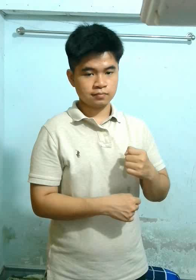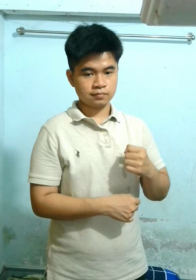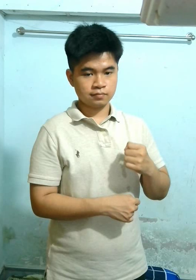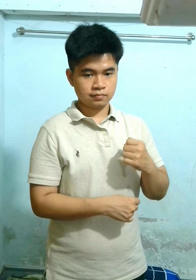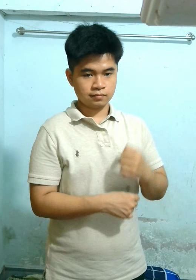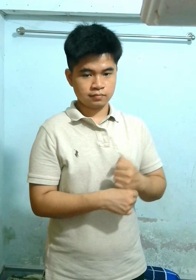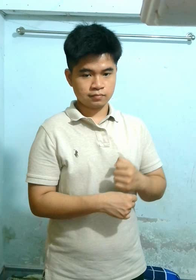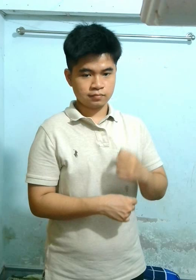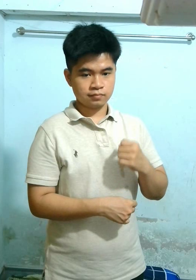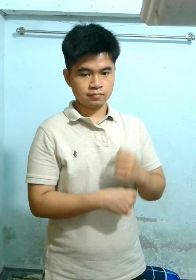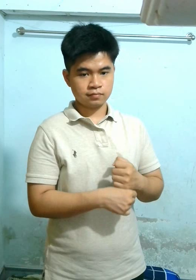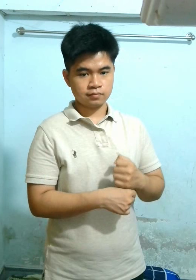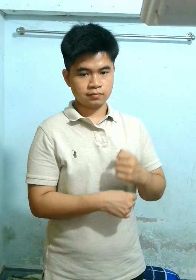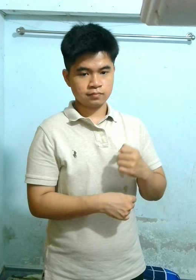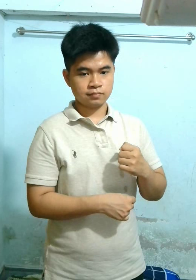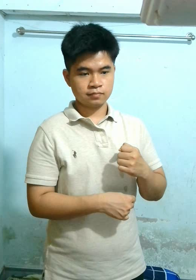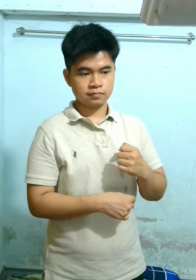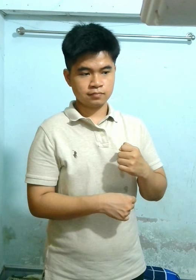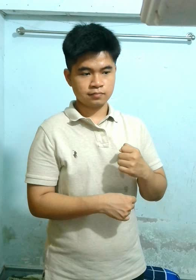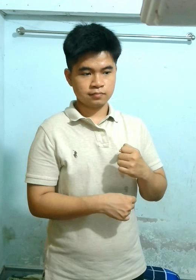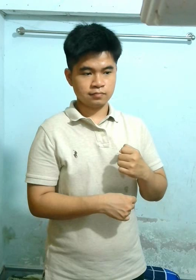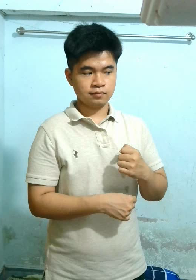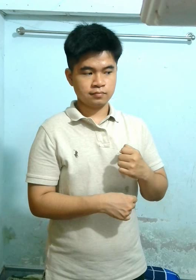cong viec